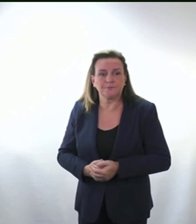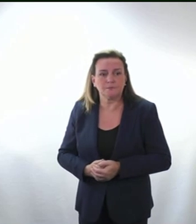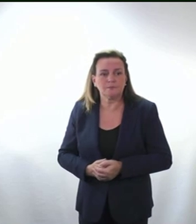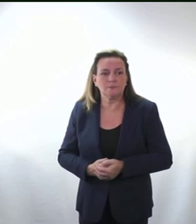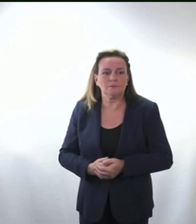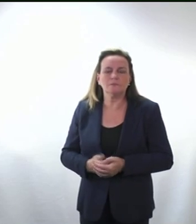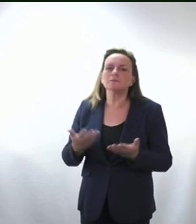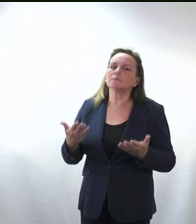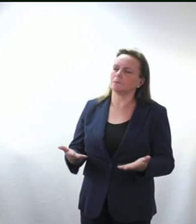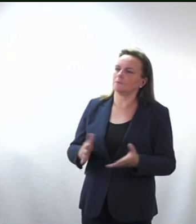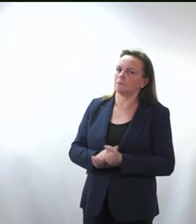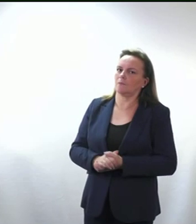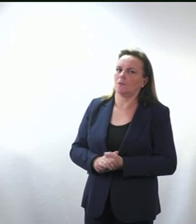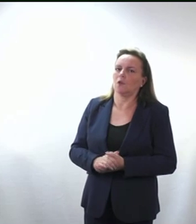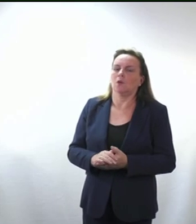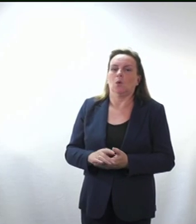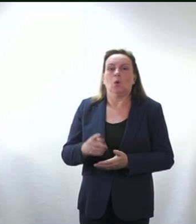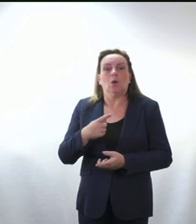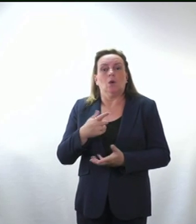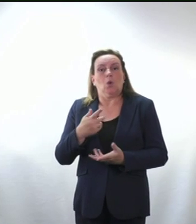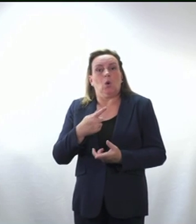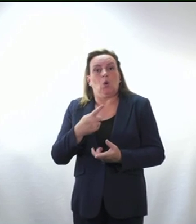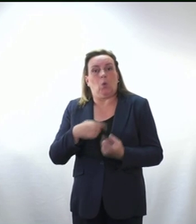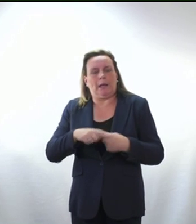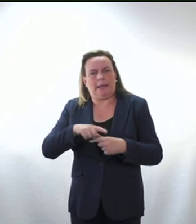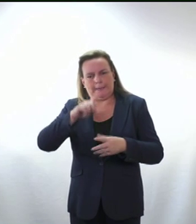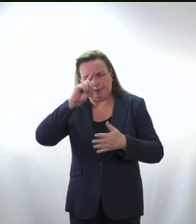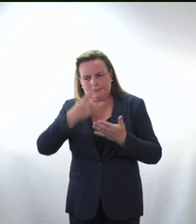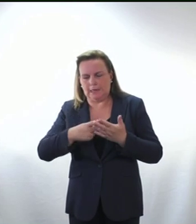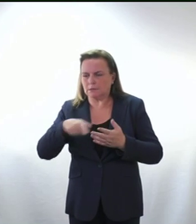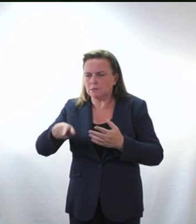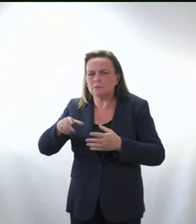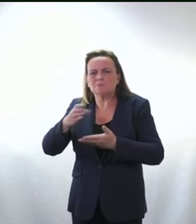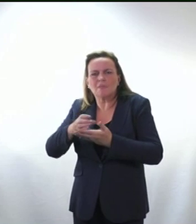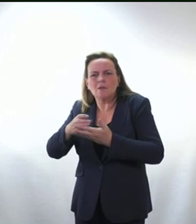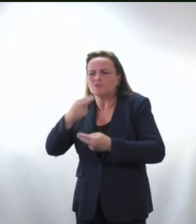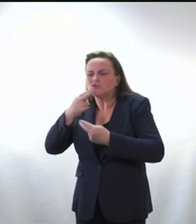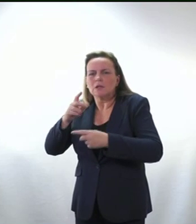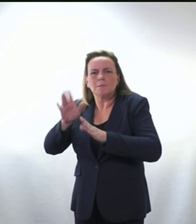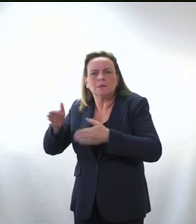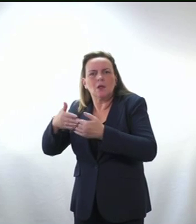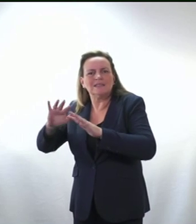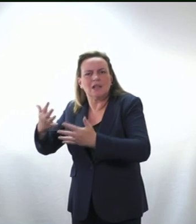The basis on which we set out the curtailment of hospitality was the basis on which the right hon.